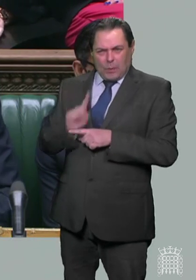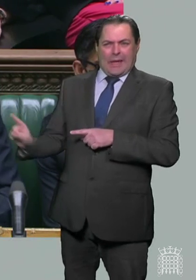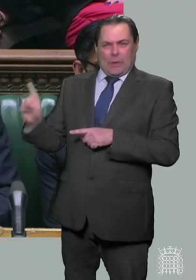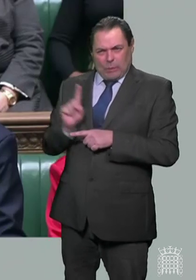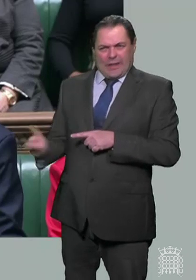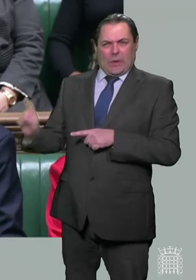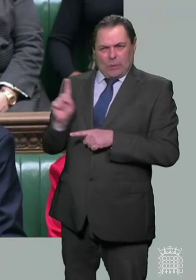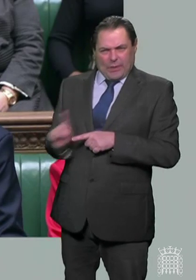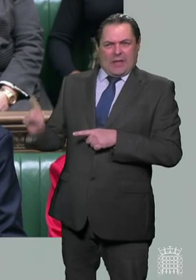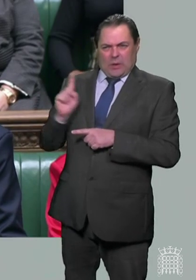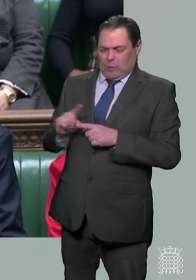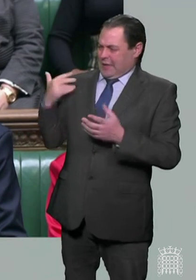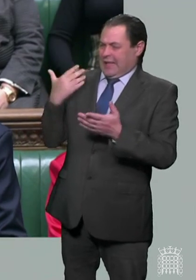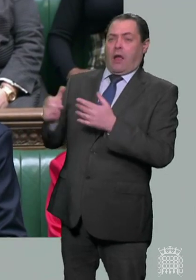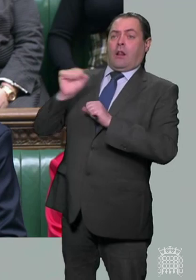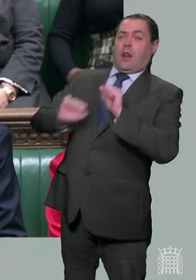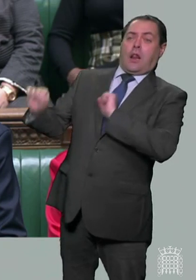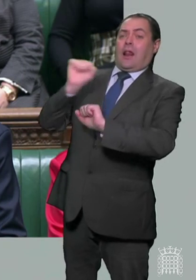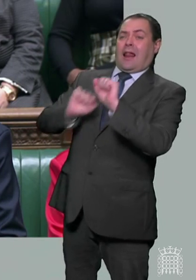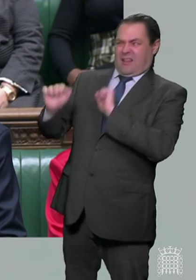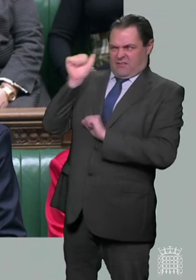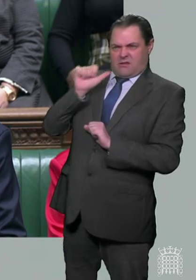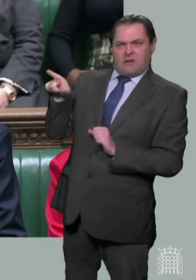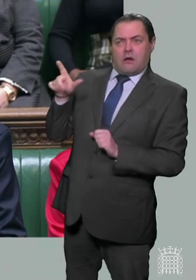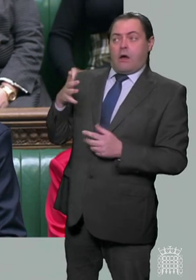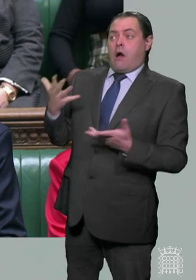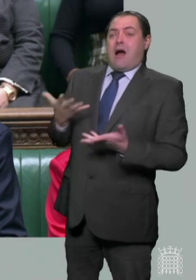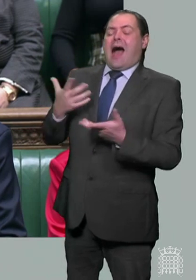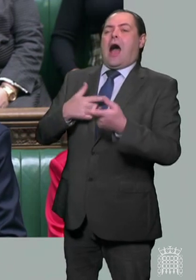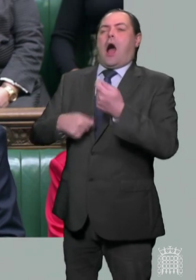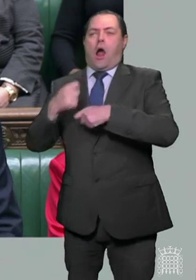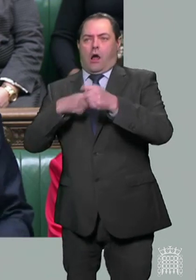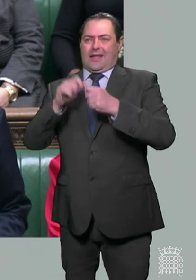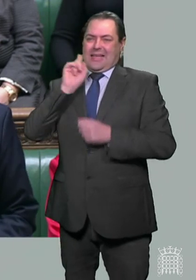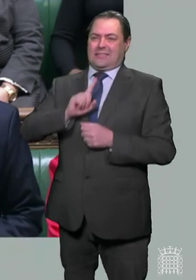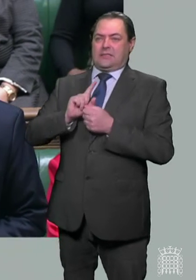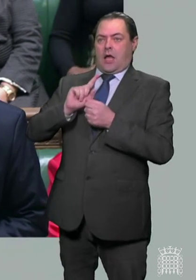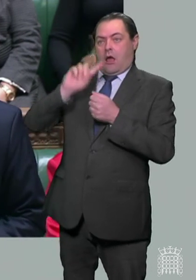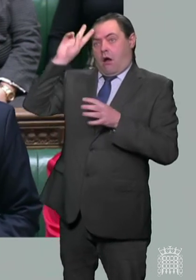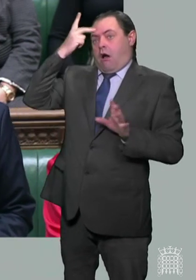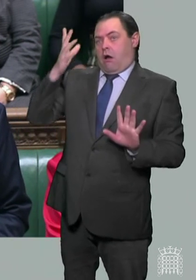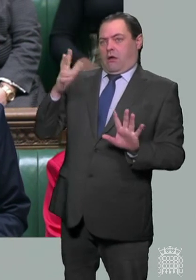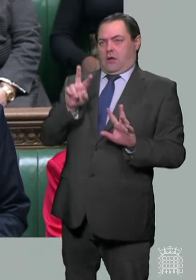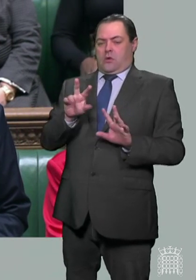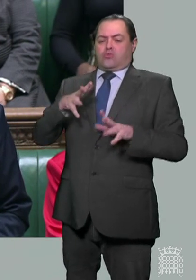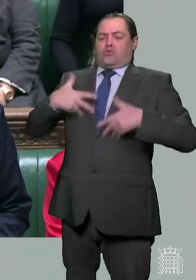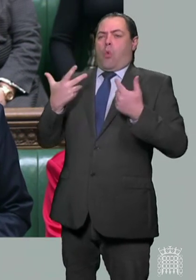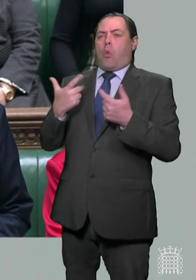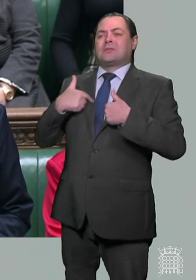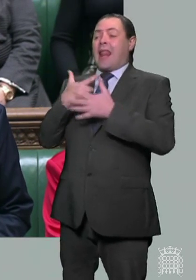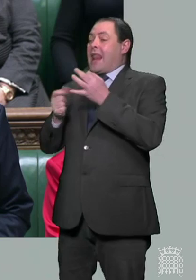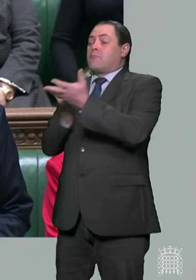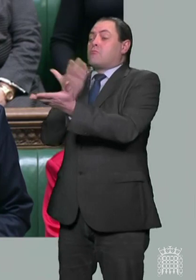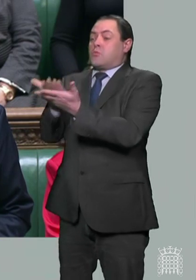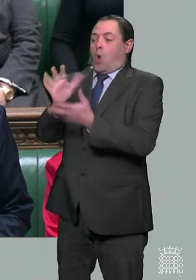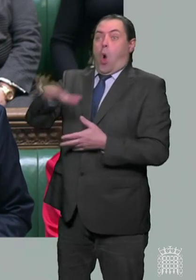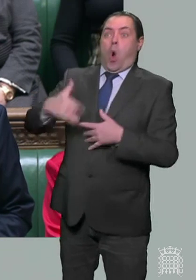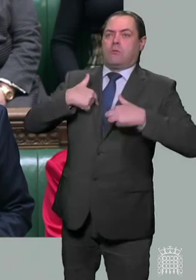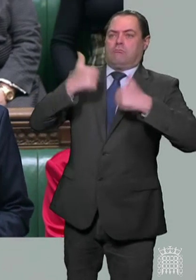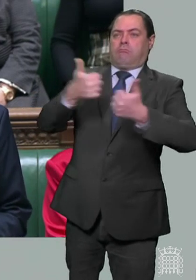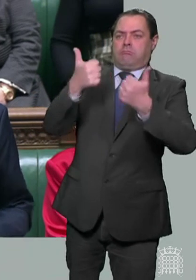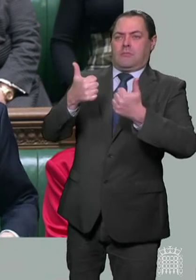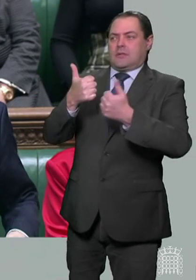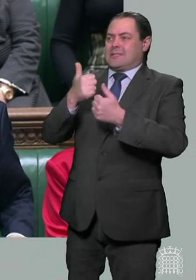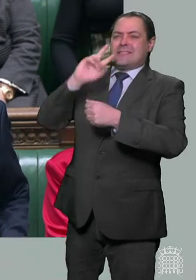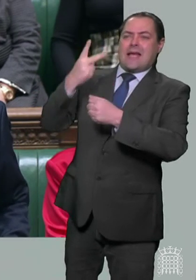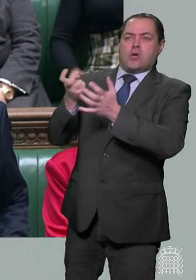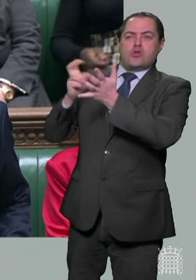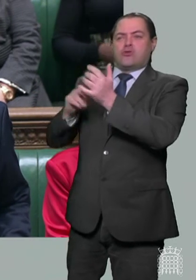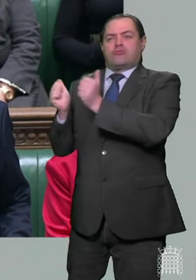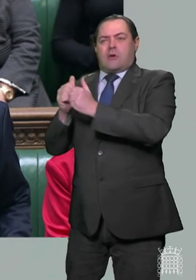Weeks defending corruption and yesterday a screeching last-minute U-turn to avoid defeat on Labour’s plan to ban MPs from dodgy second contracts.